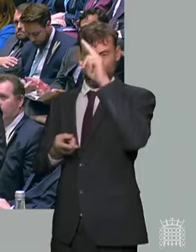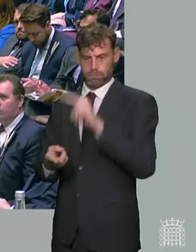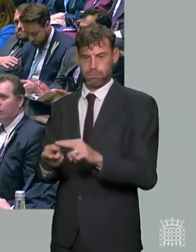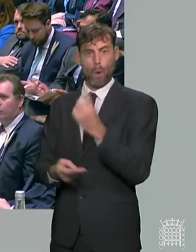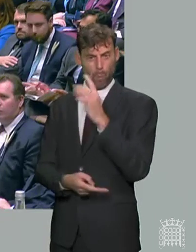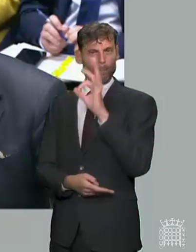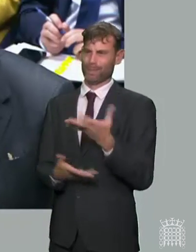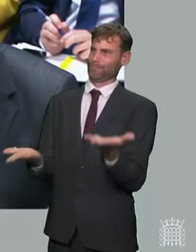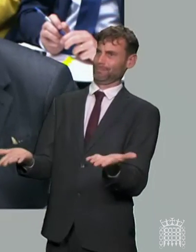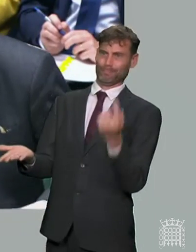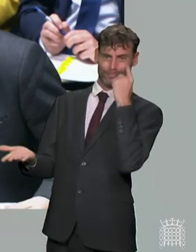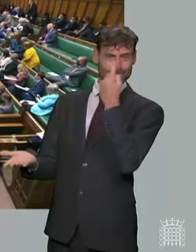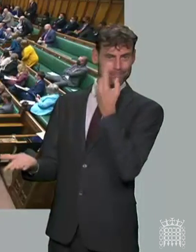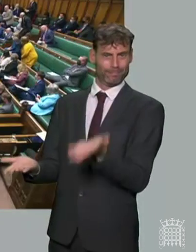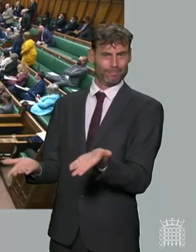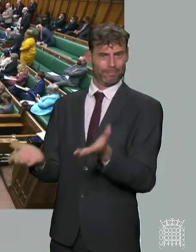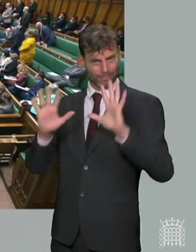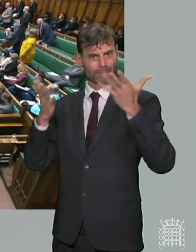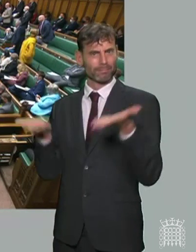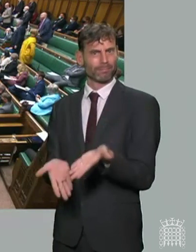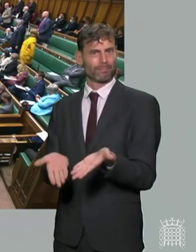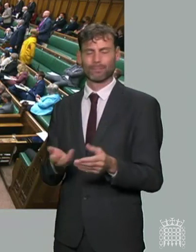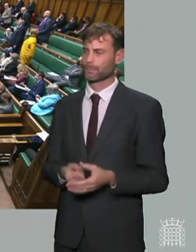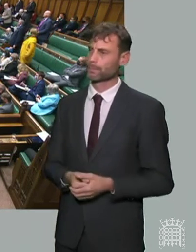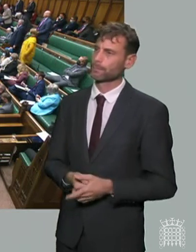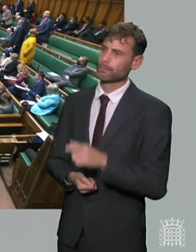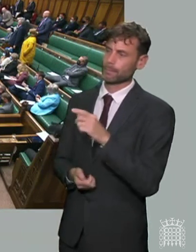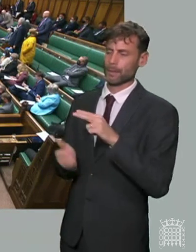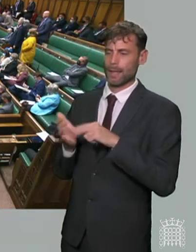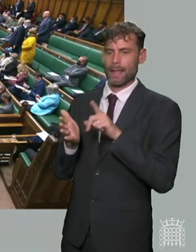How about that, Mr Speaker?